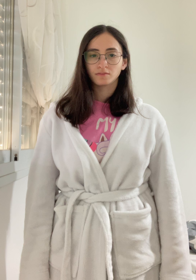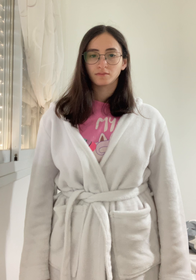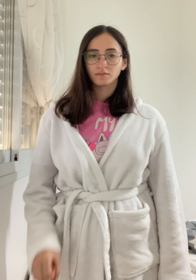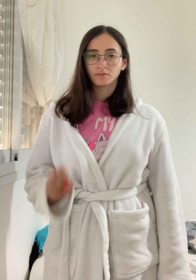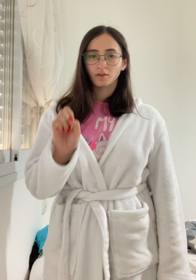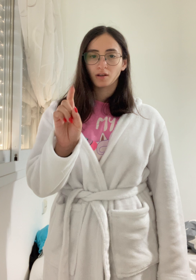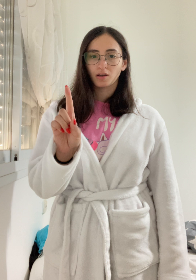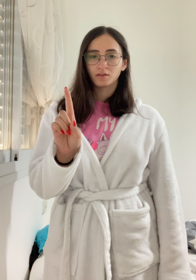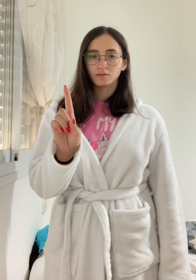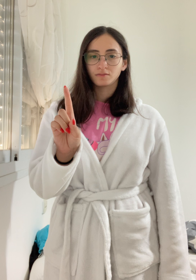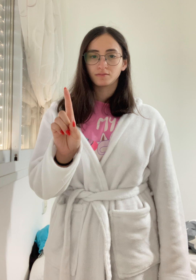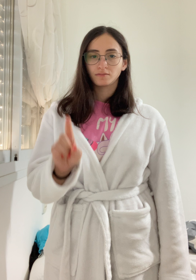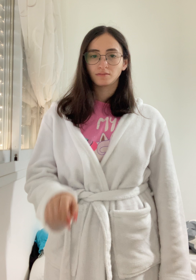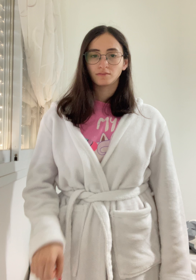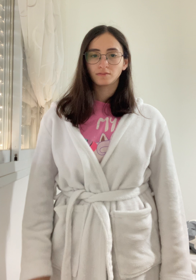אחד